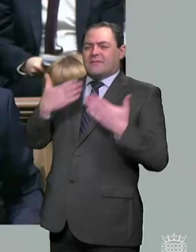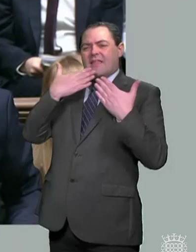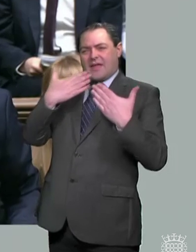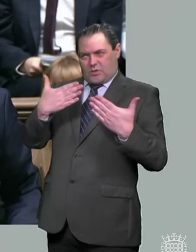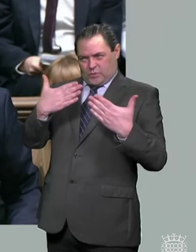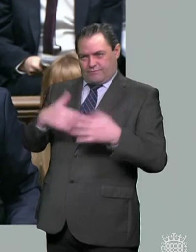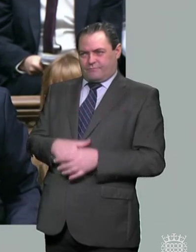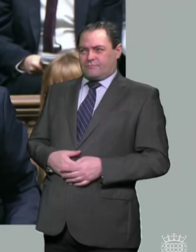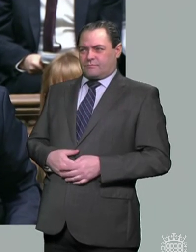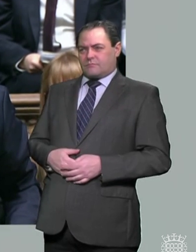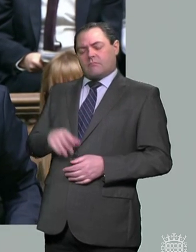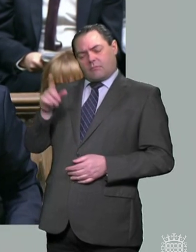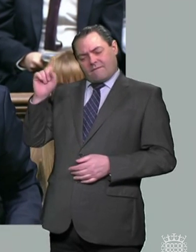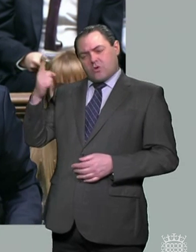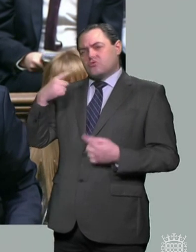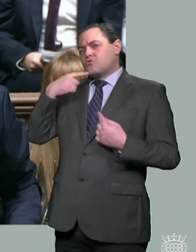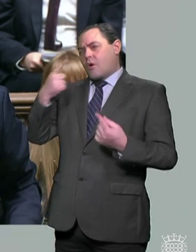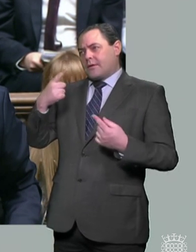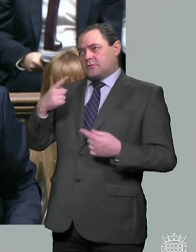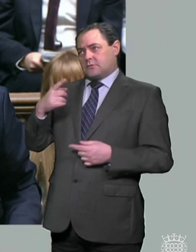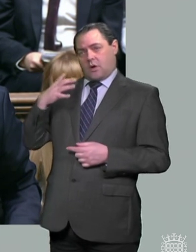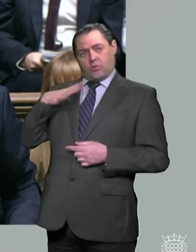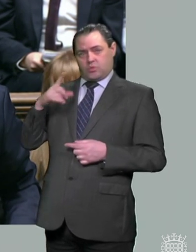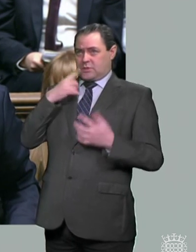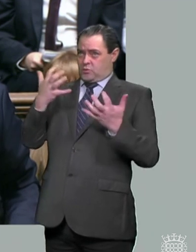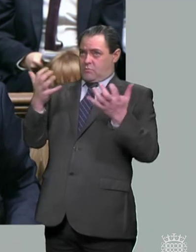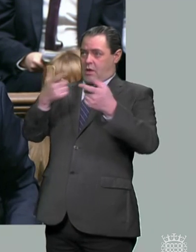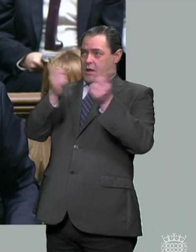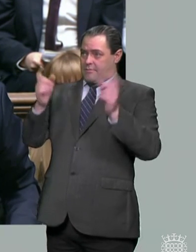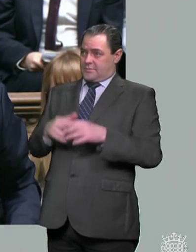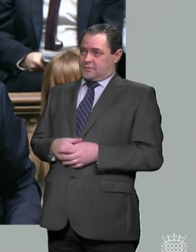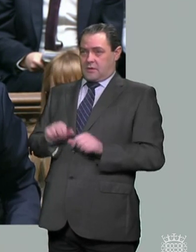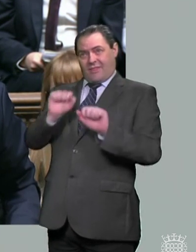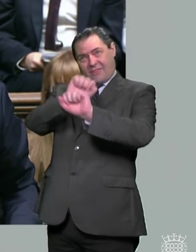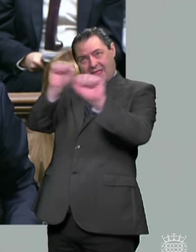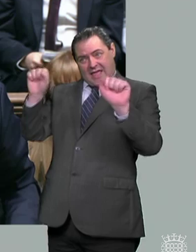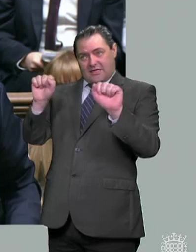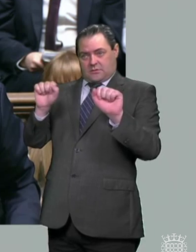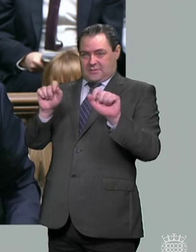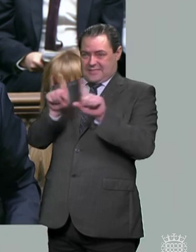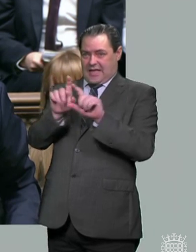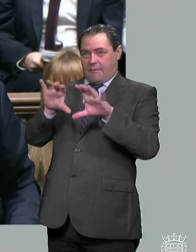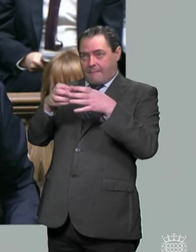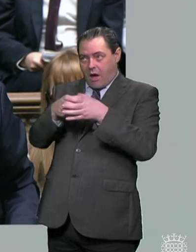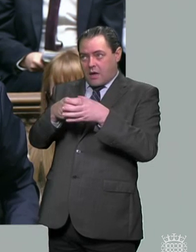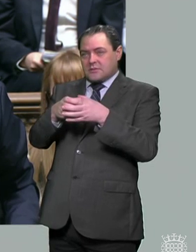Following your opening remarks, Mr Speaker, I want to say to Government Members that theirs is the party of Winston Churchill.